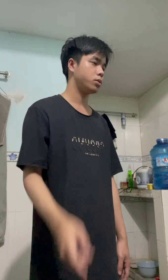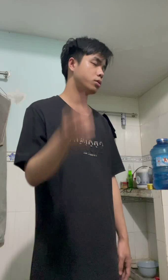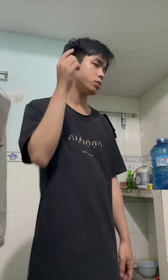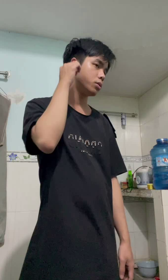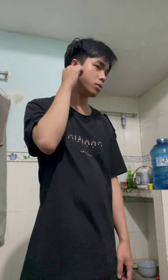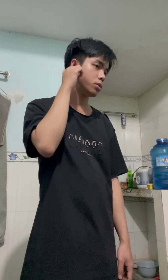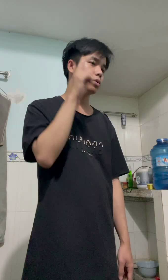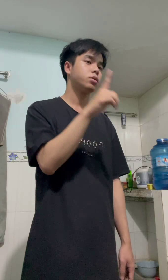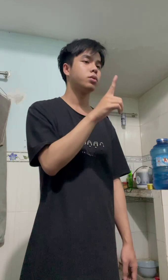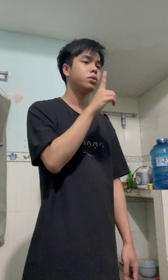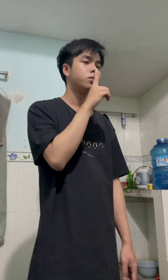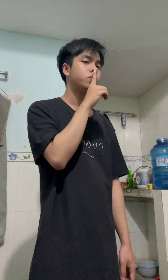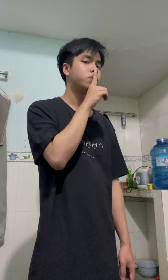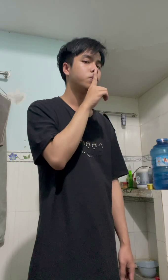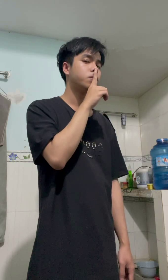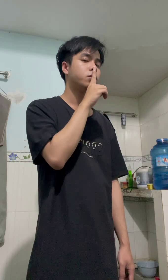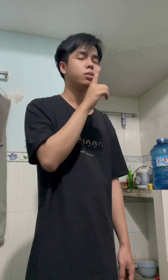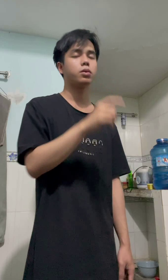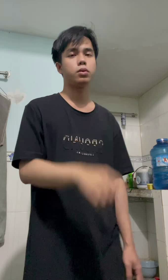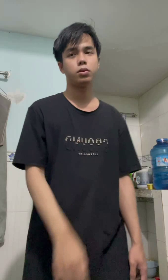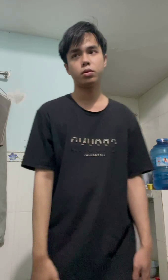diec